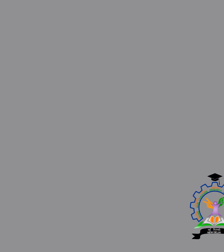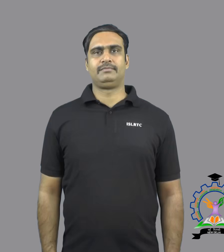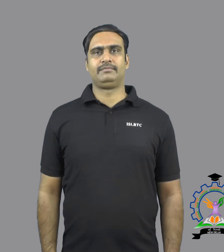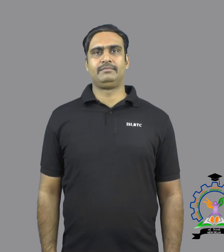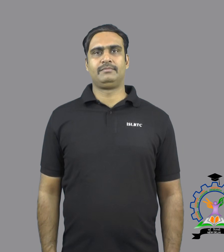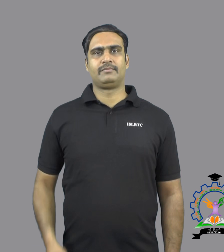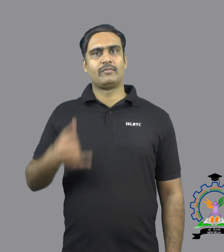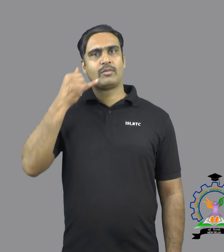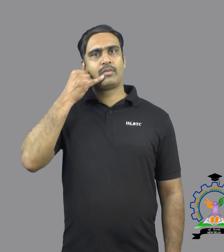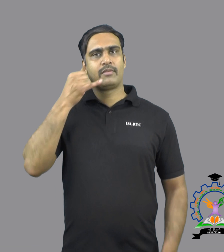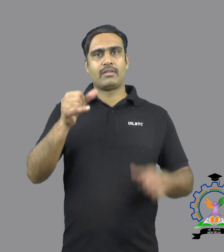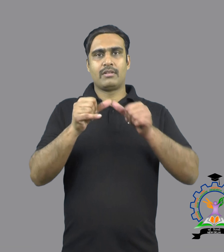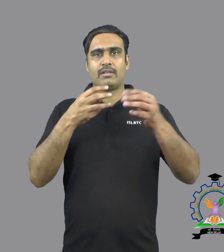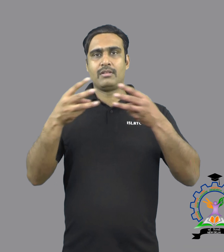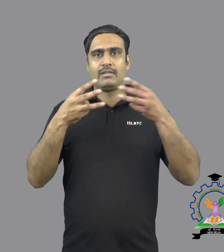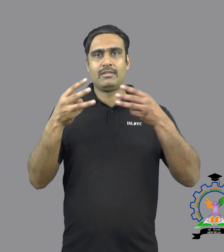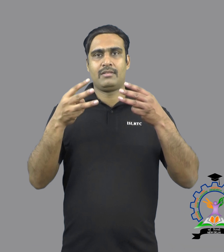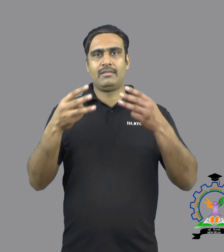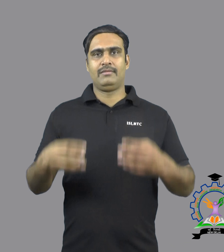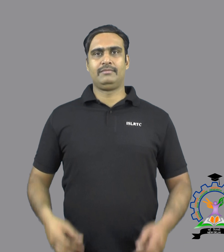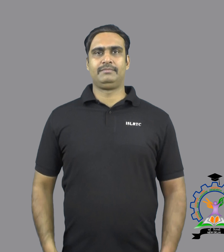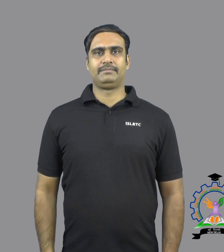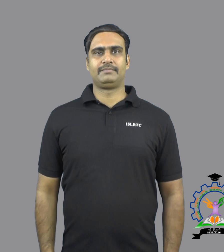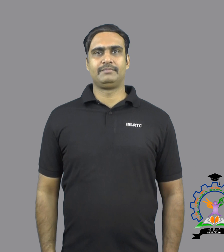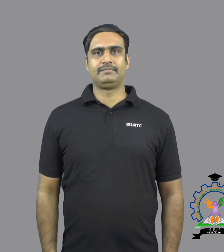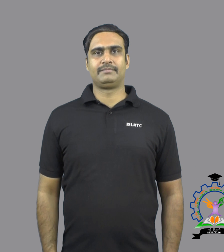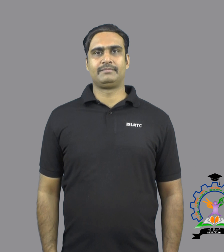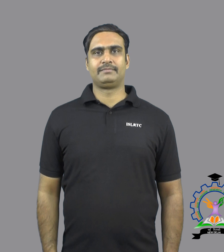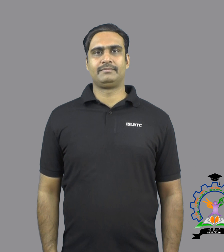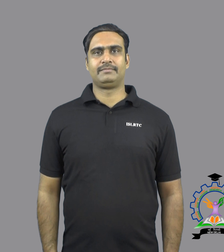Airtel